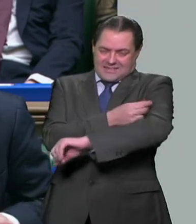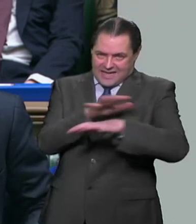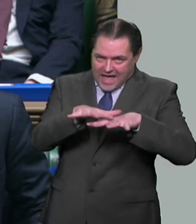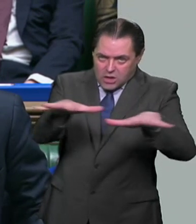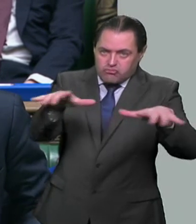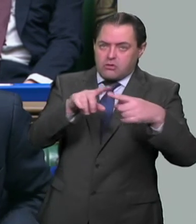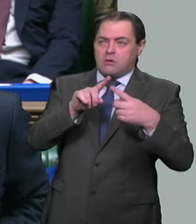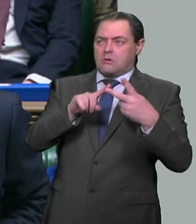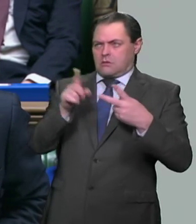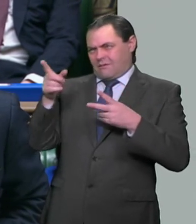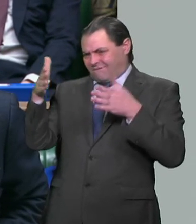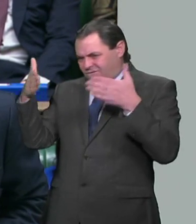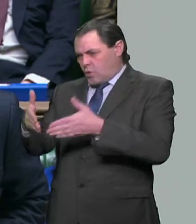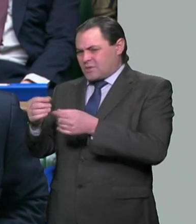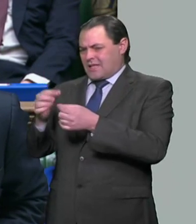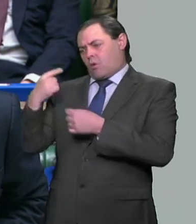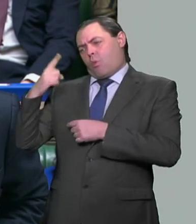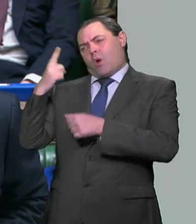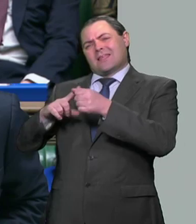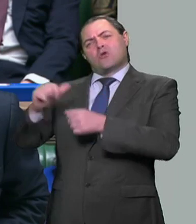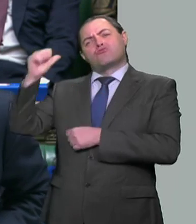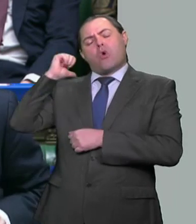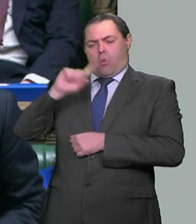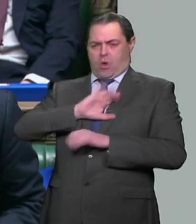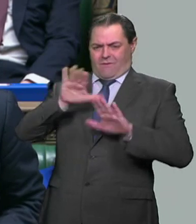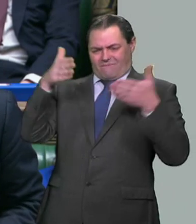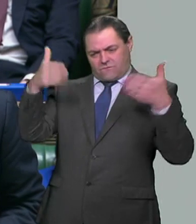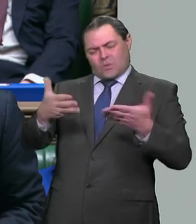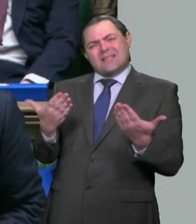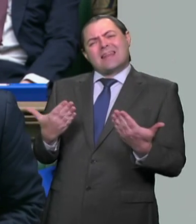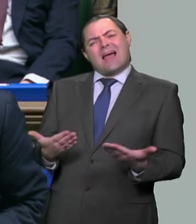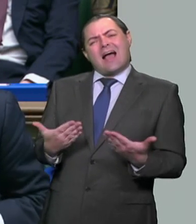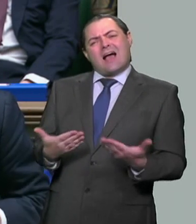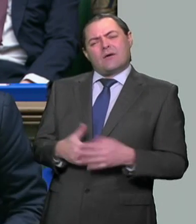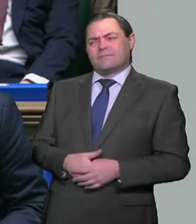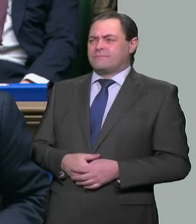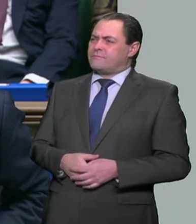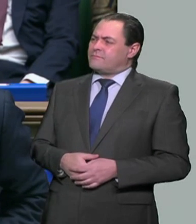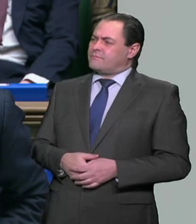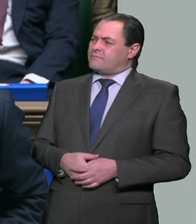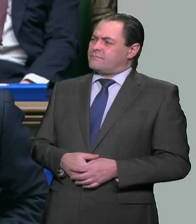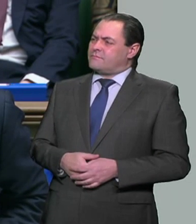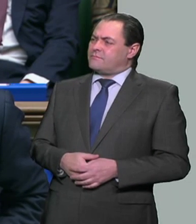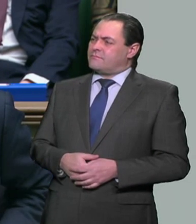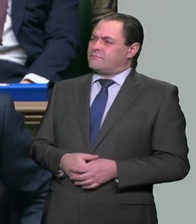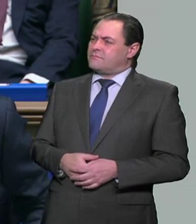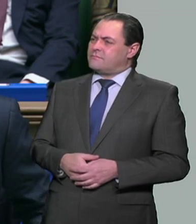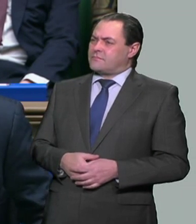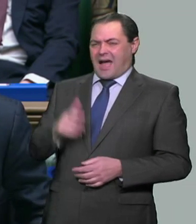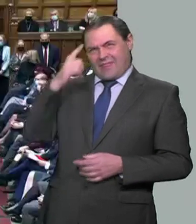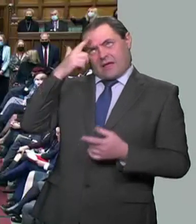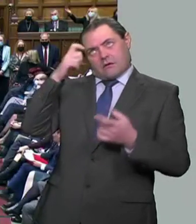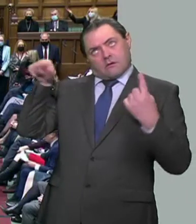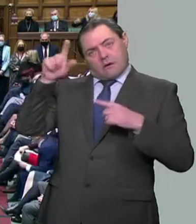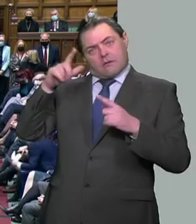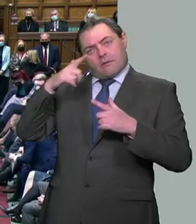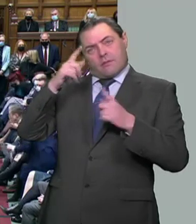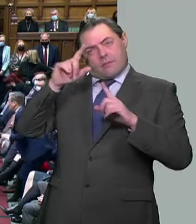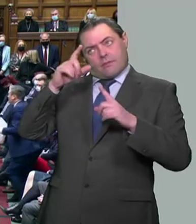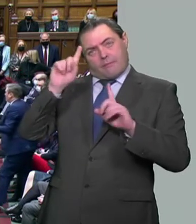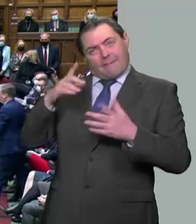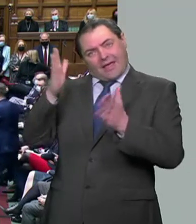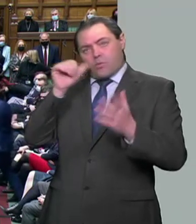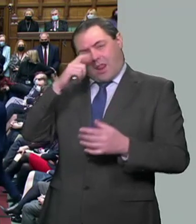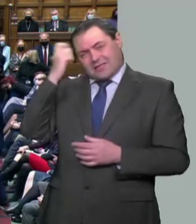Rather than focusing on the events of a year ago, that is what we are focusing on and that is what I think the public will understand.